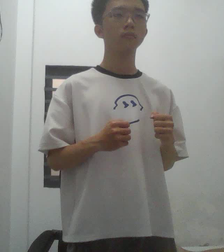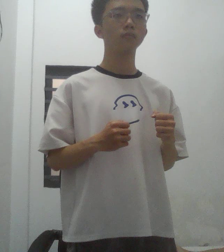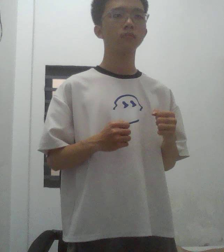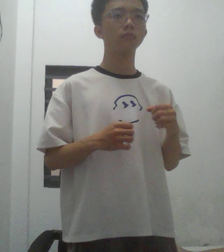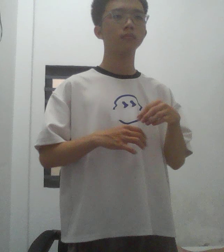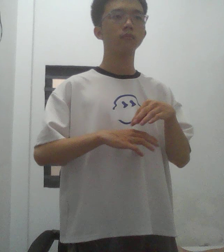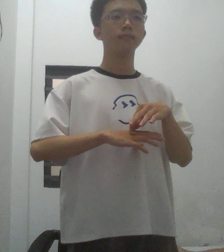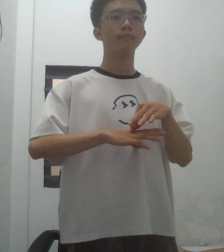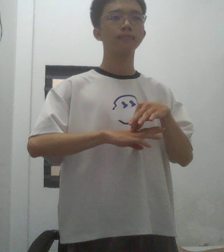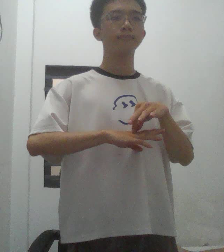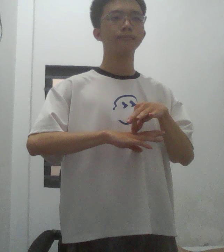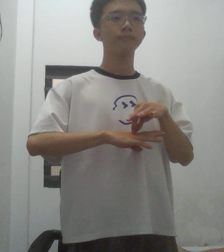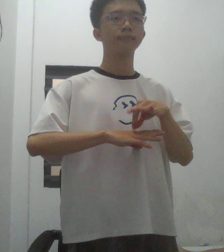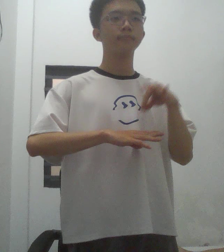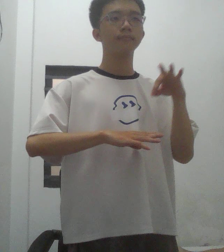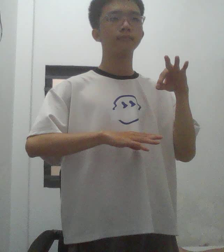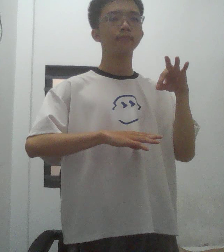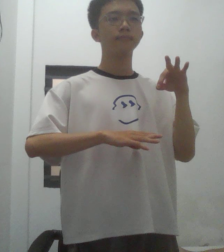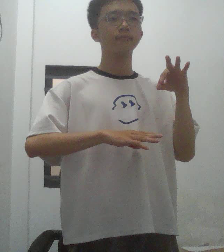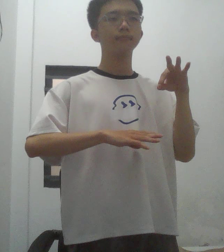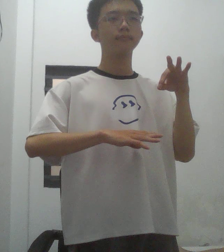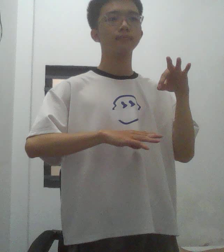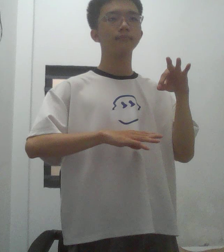tuan